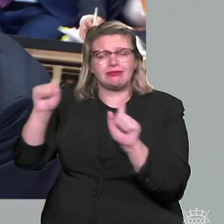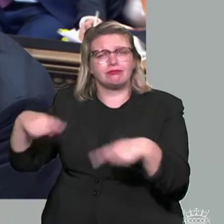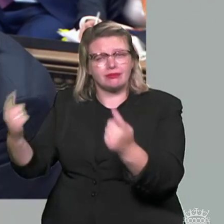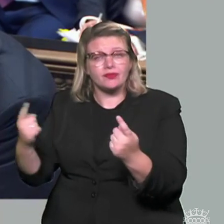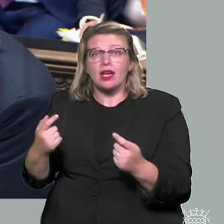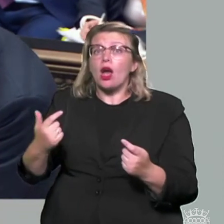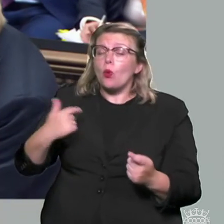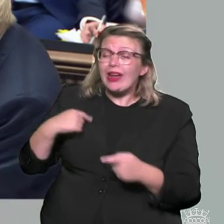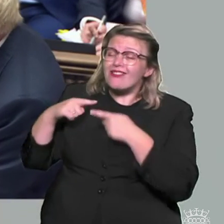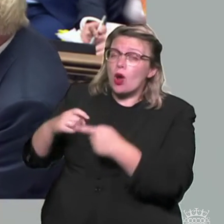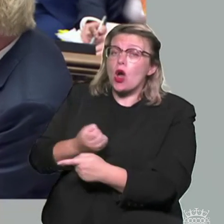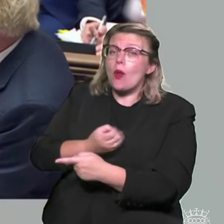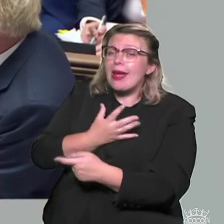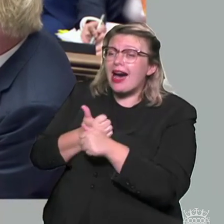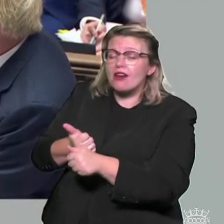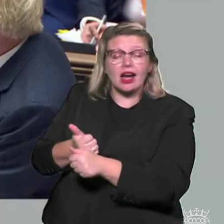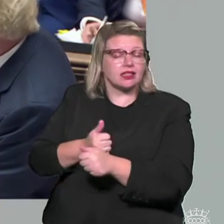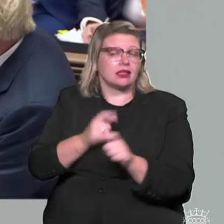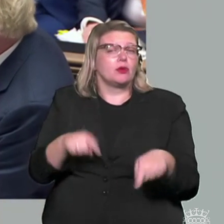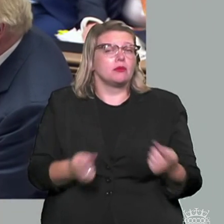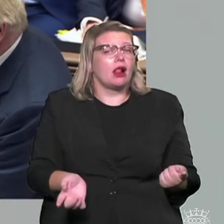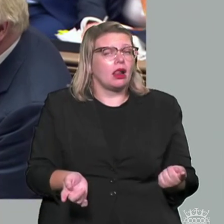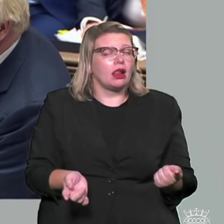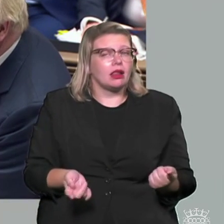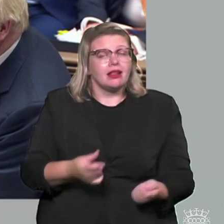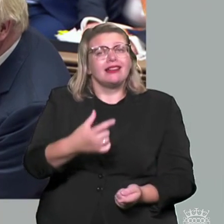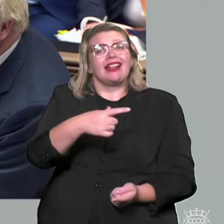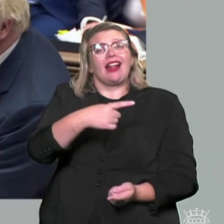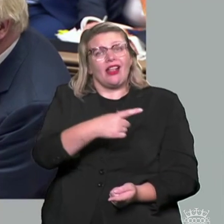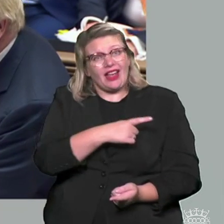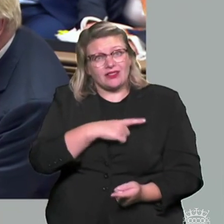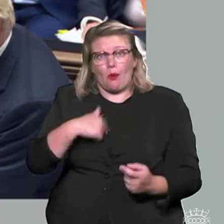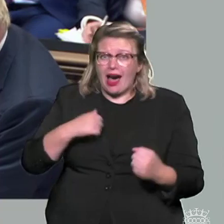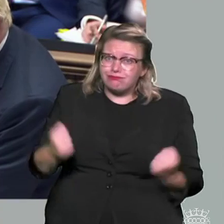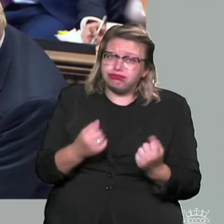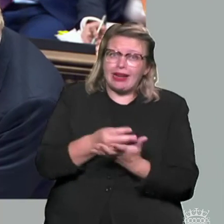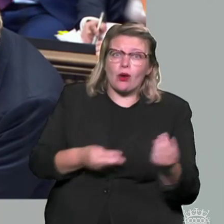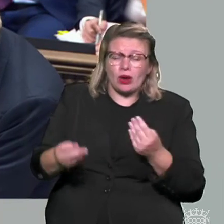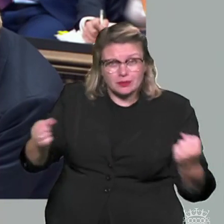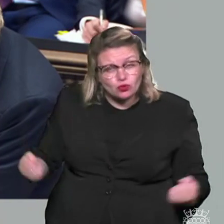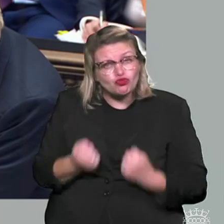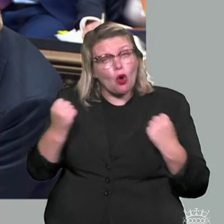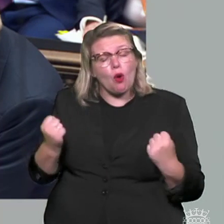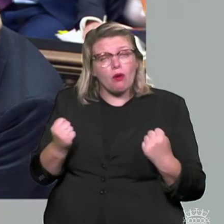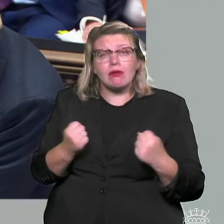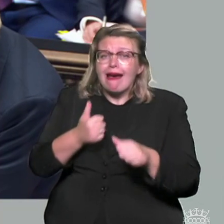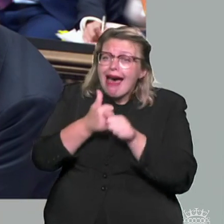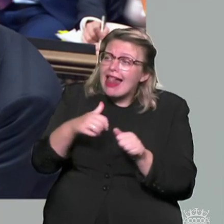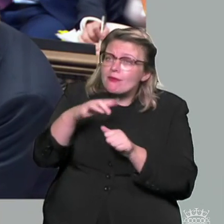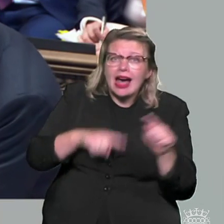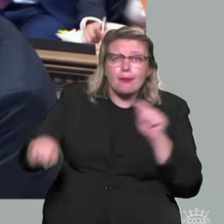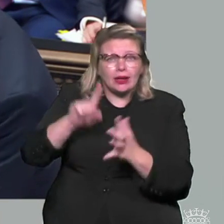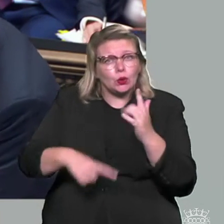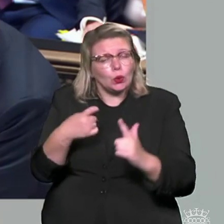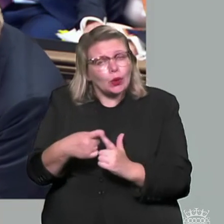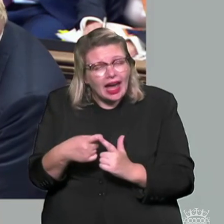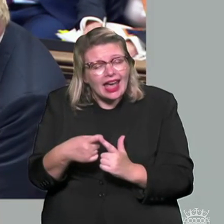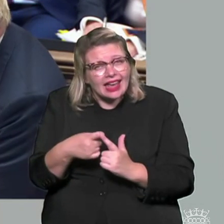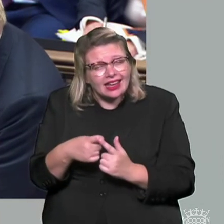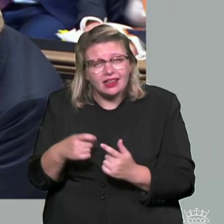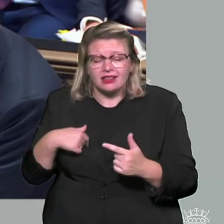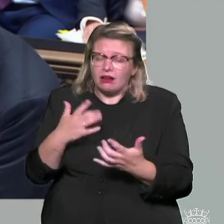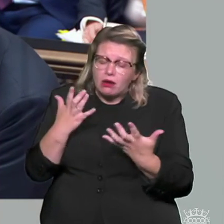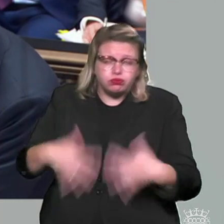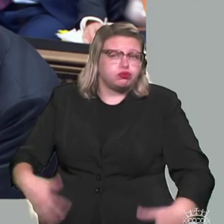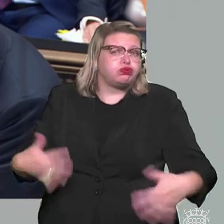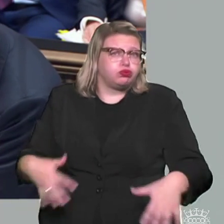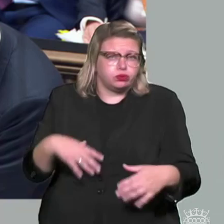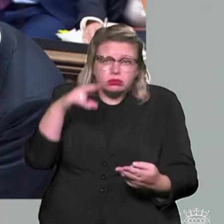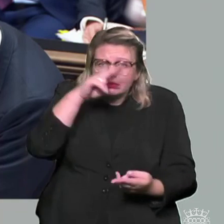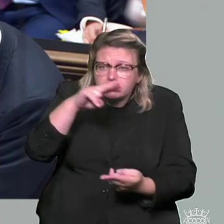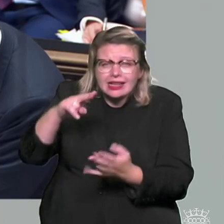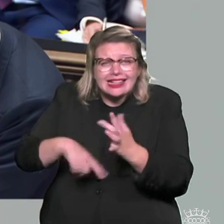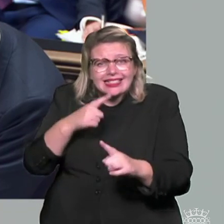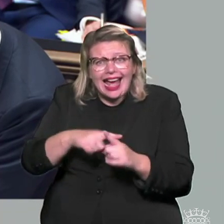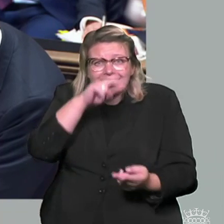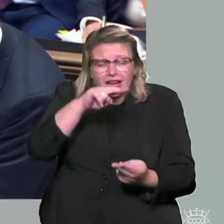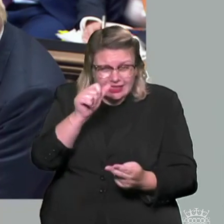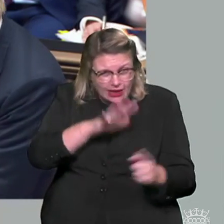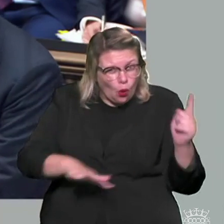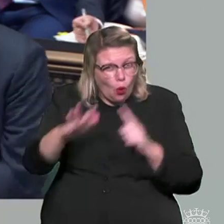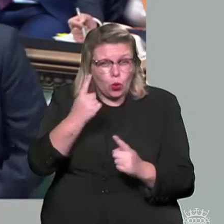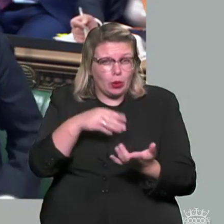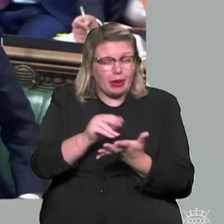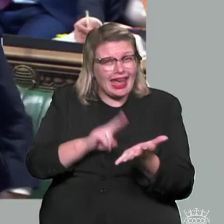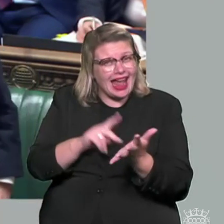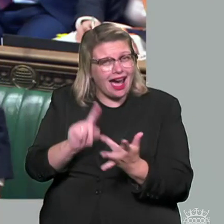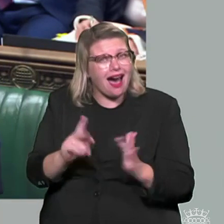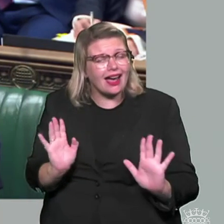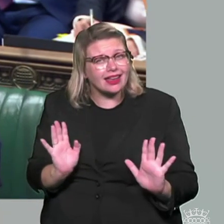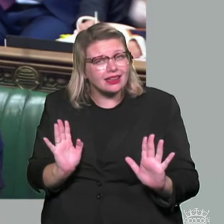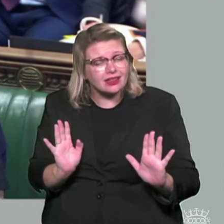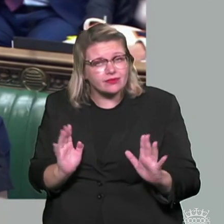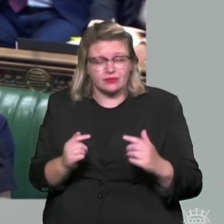if we had listened to the right honourable and learned Gentleman. That is why we have the fiscal firepower that is necessary to help families up and down the country, making tax cuts for virtually everybody paying national insurance contributions.